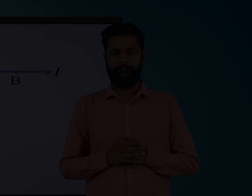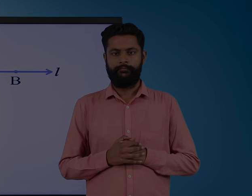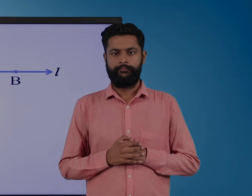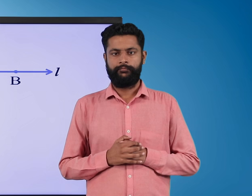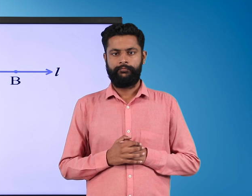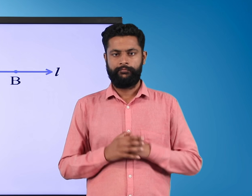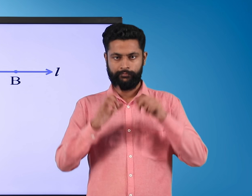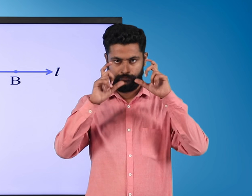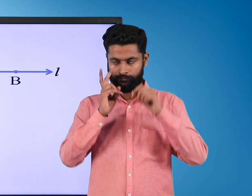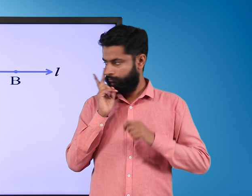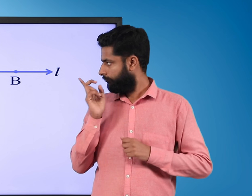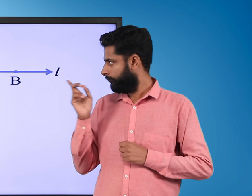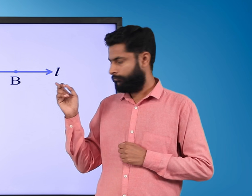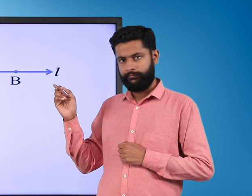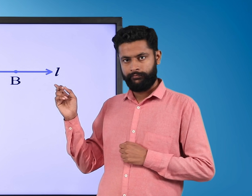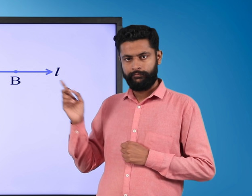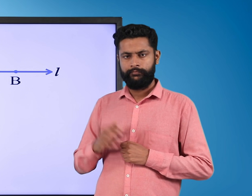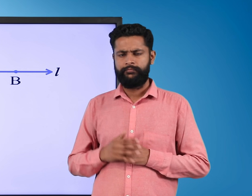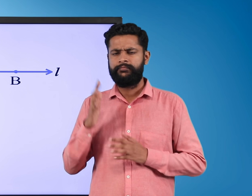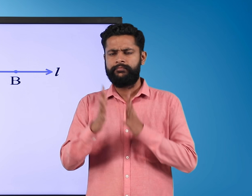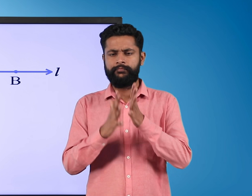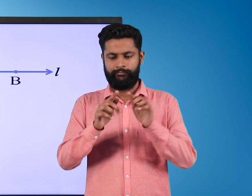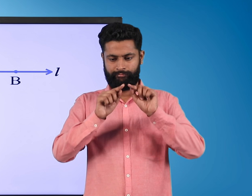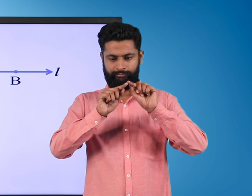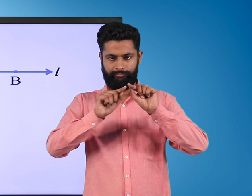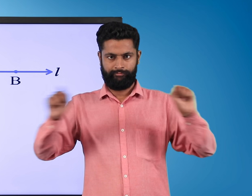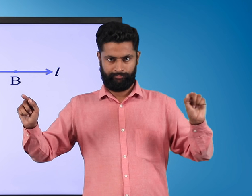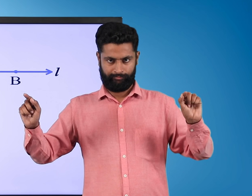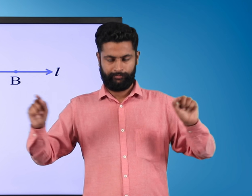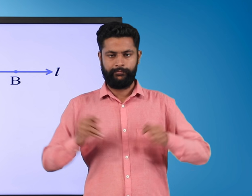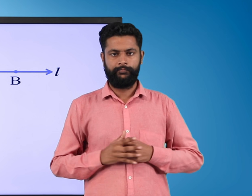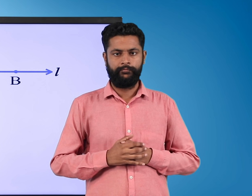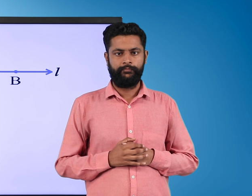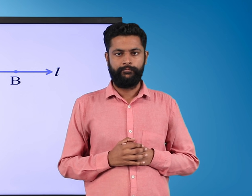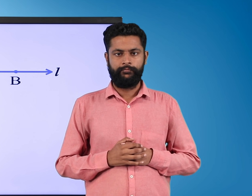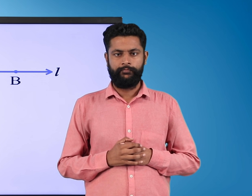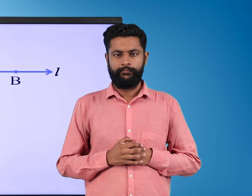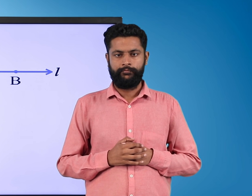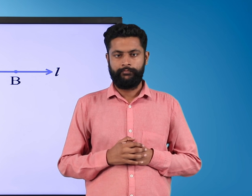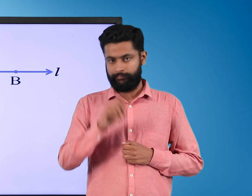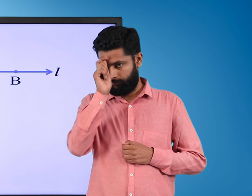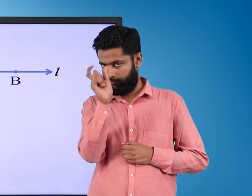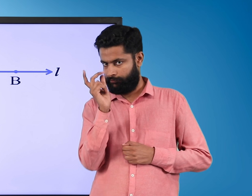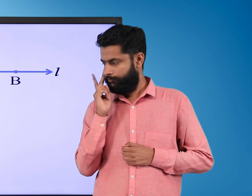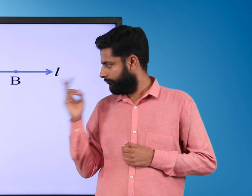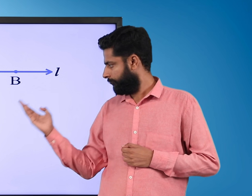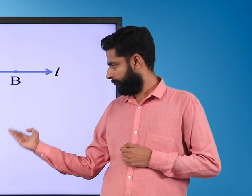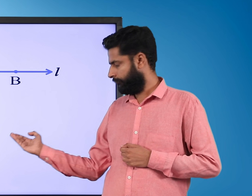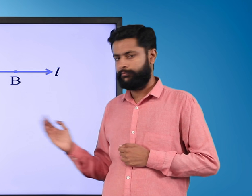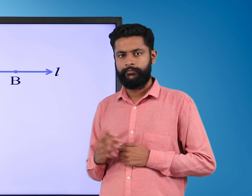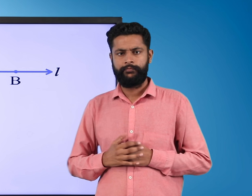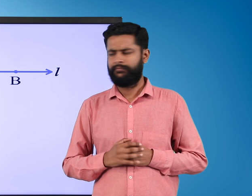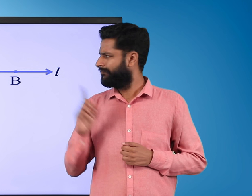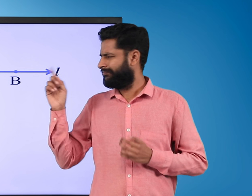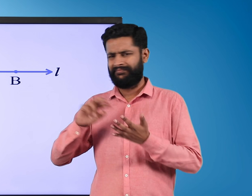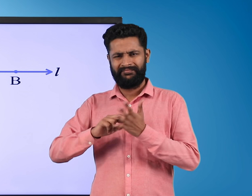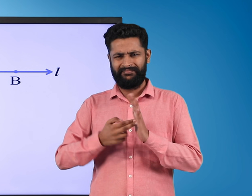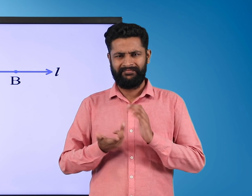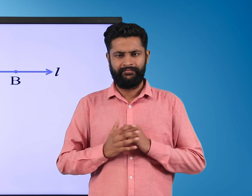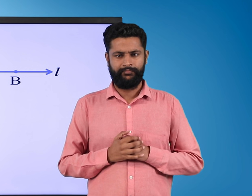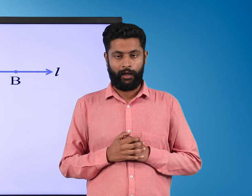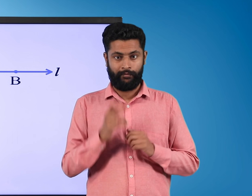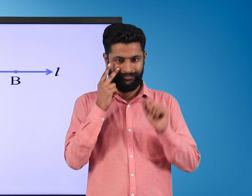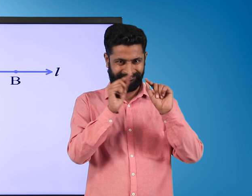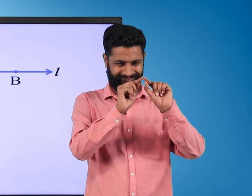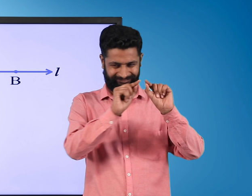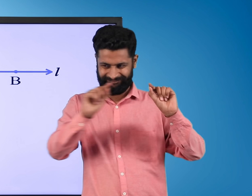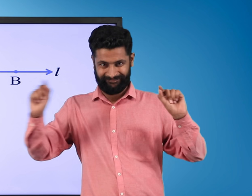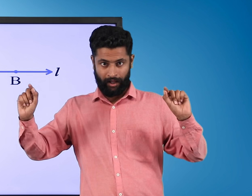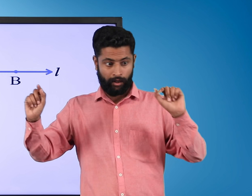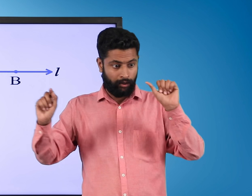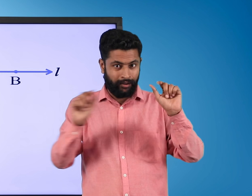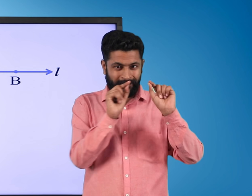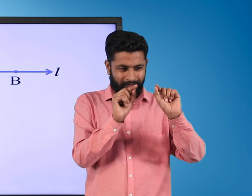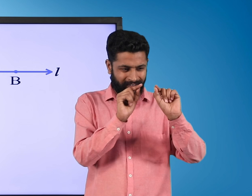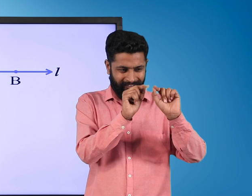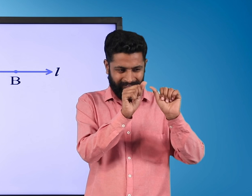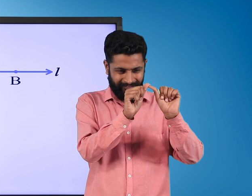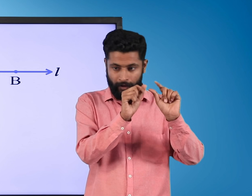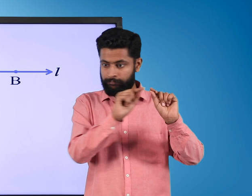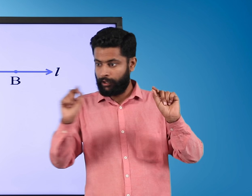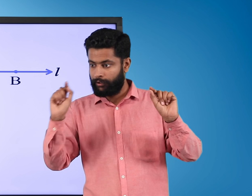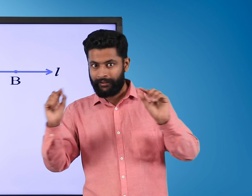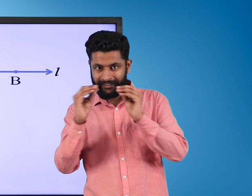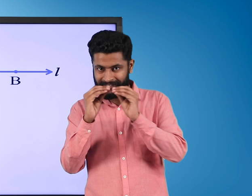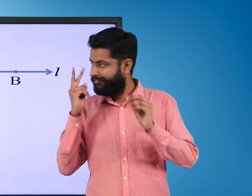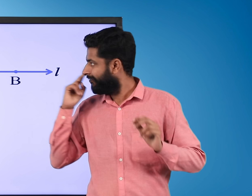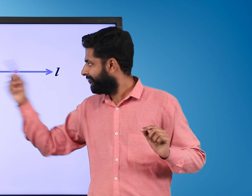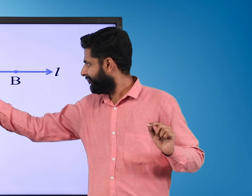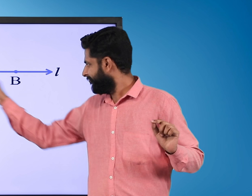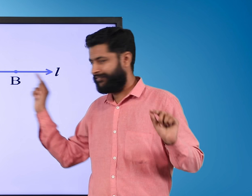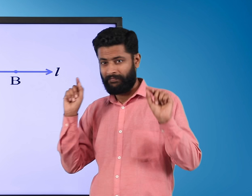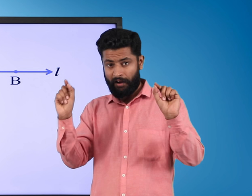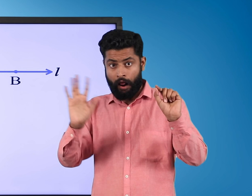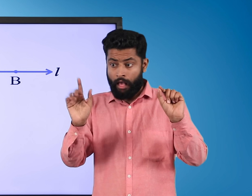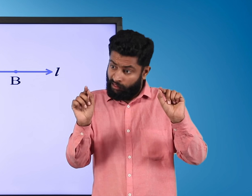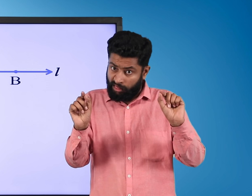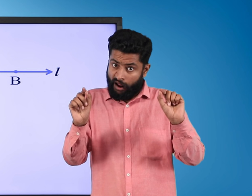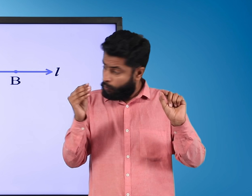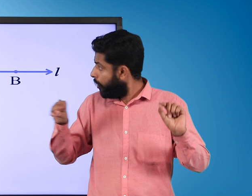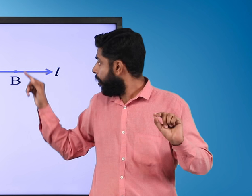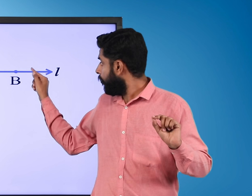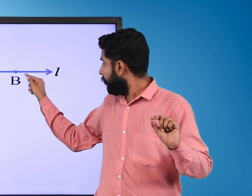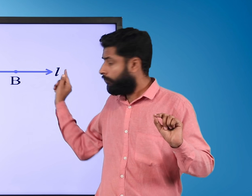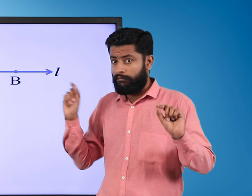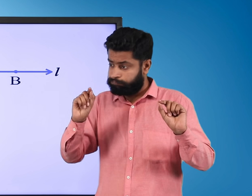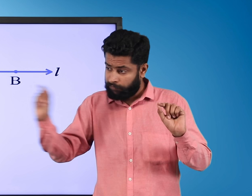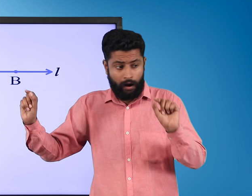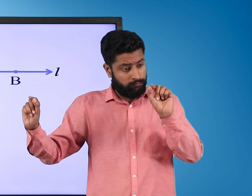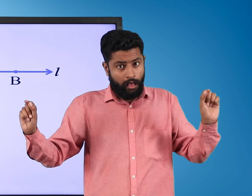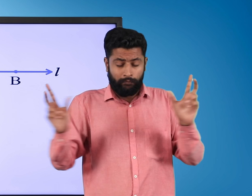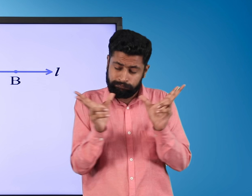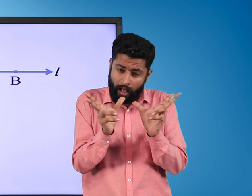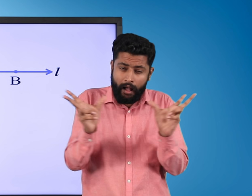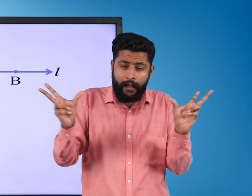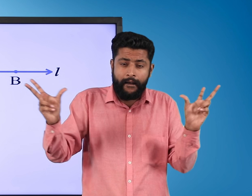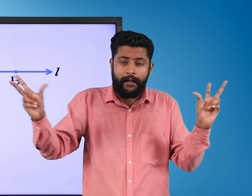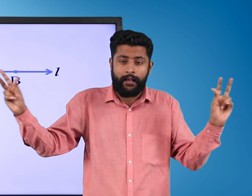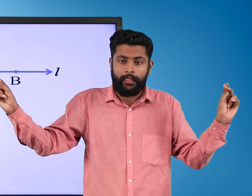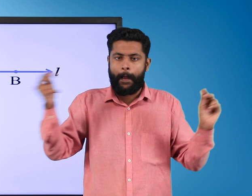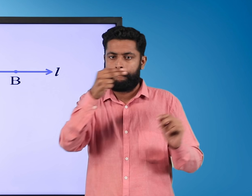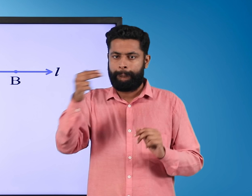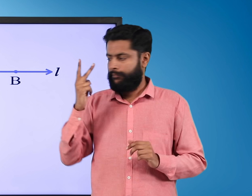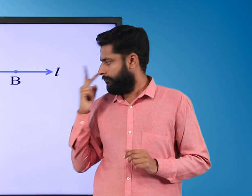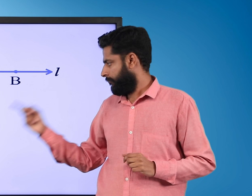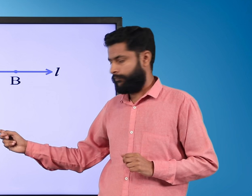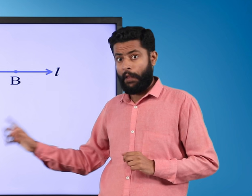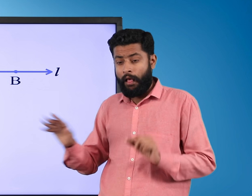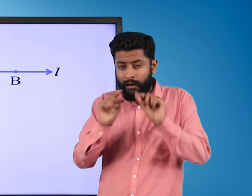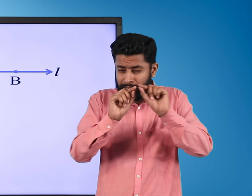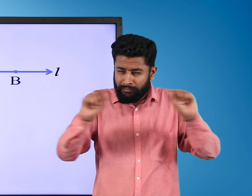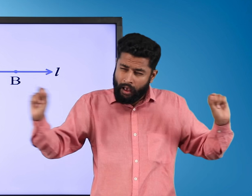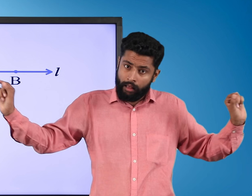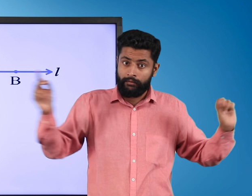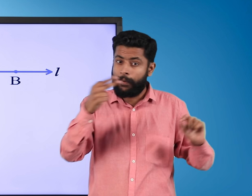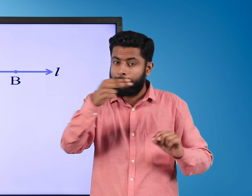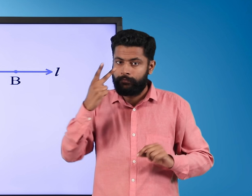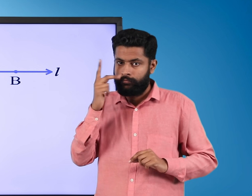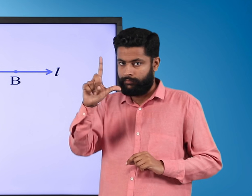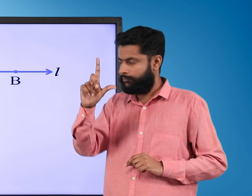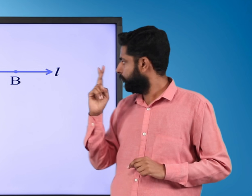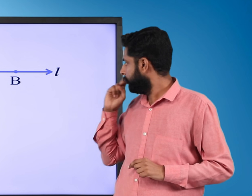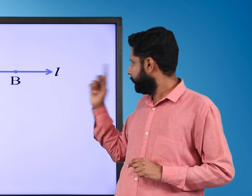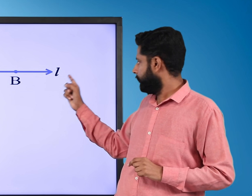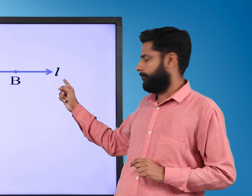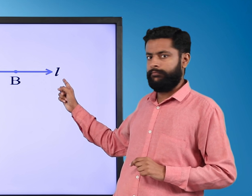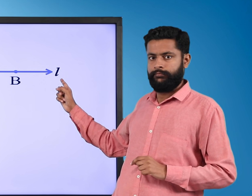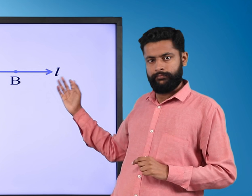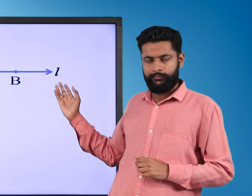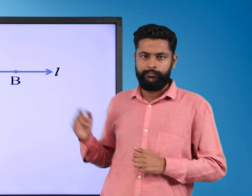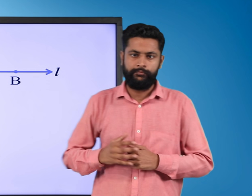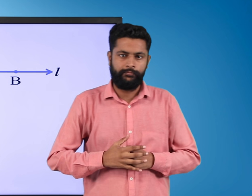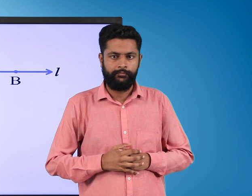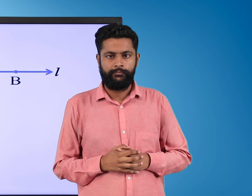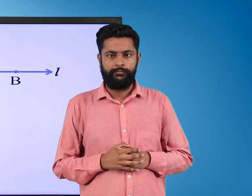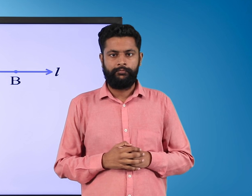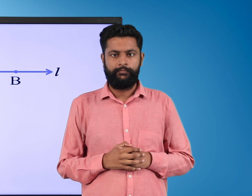line This sign means line. A line is obtained when a line segment like AB is extended on both sides indefinitely It is denoted by Line AB or sometimes by a single small letter like L